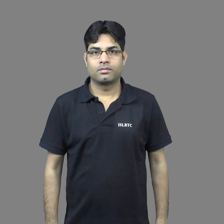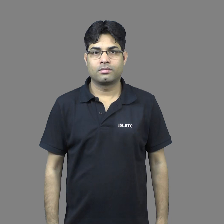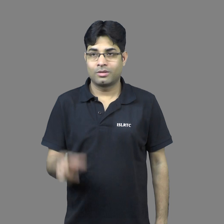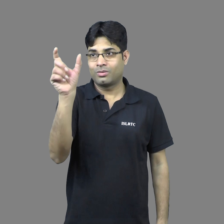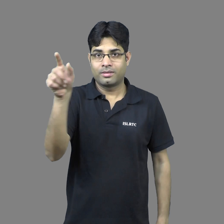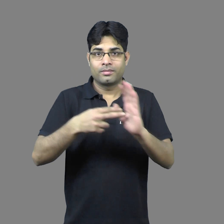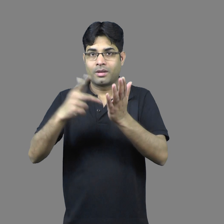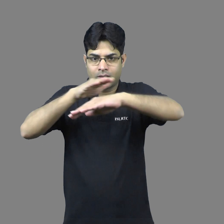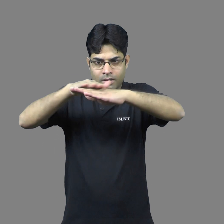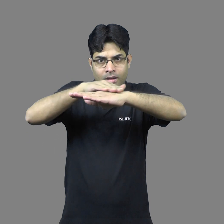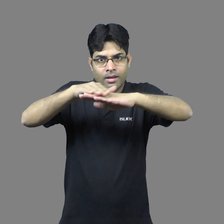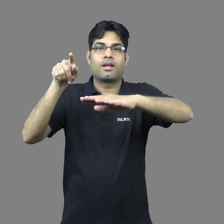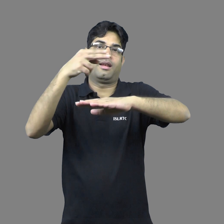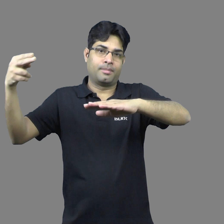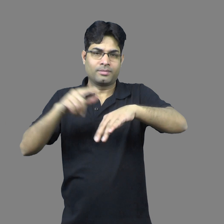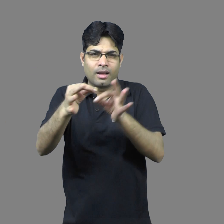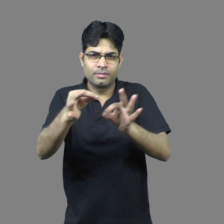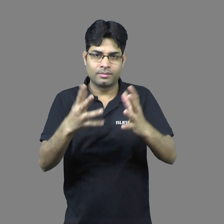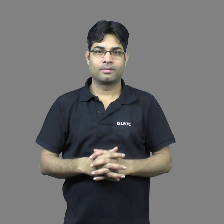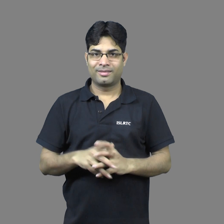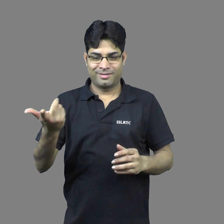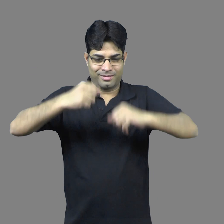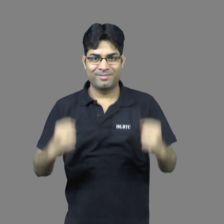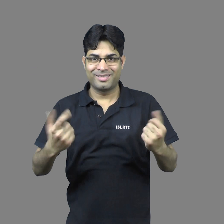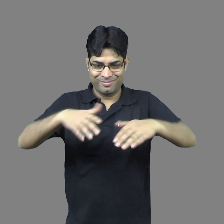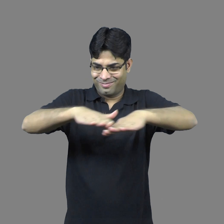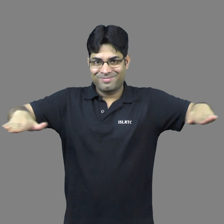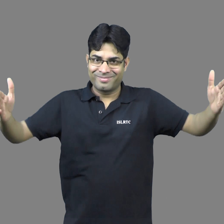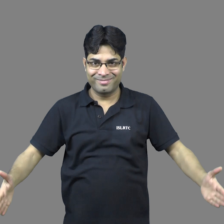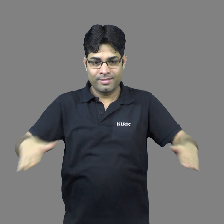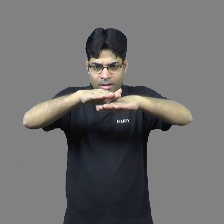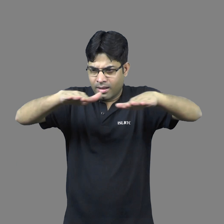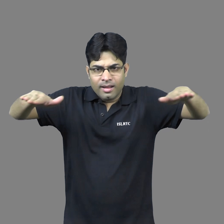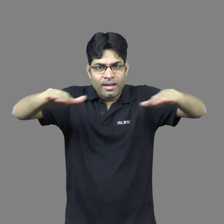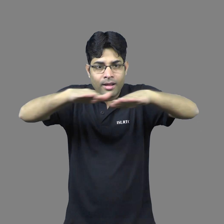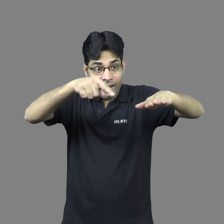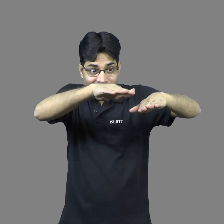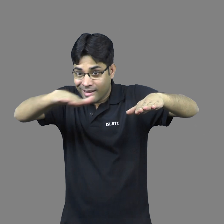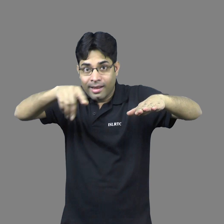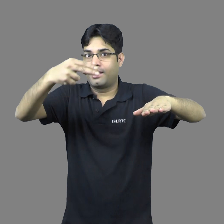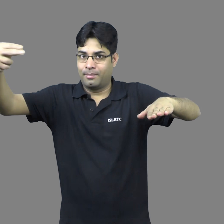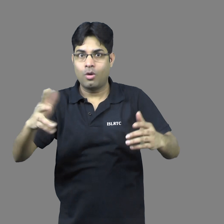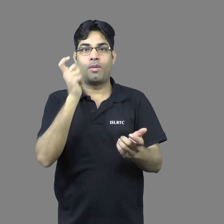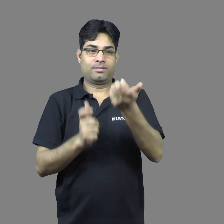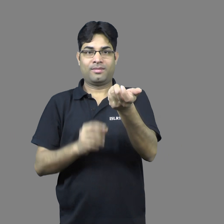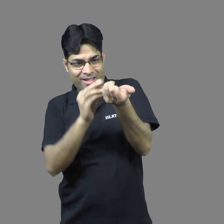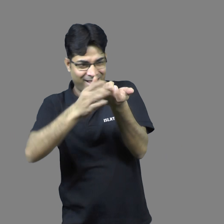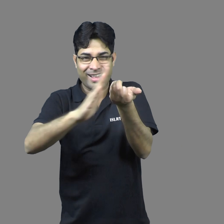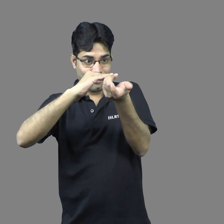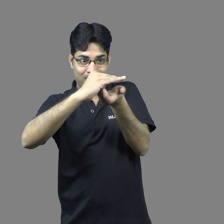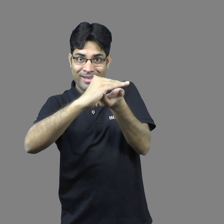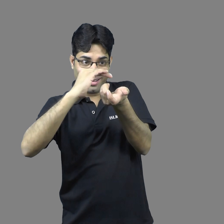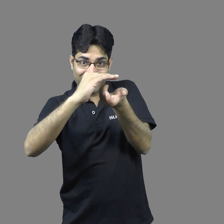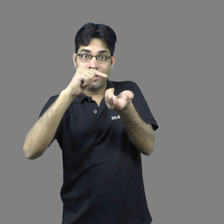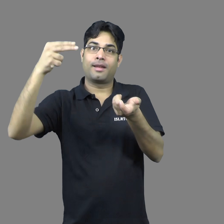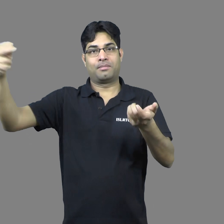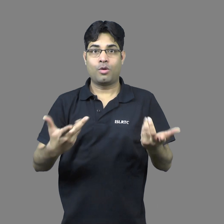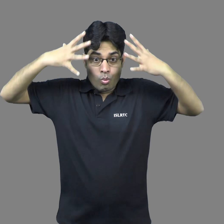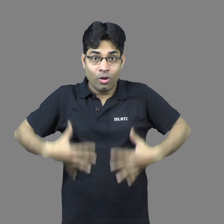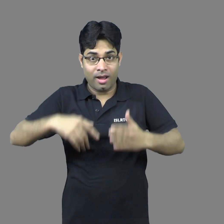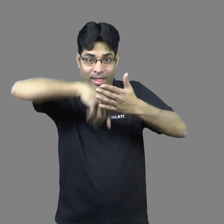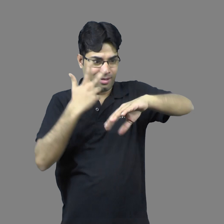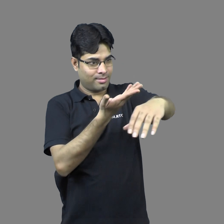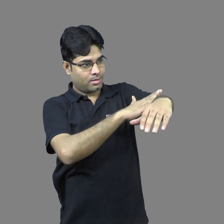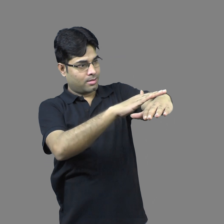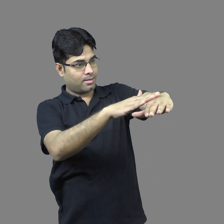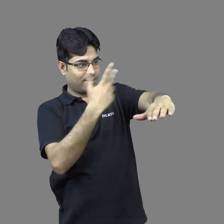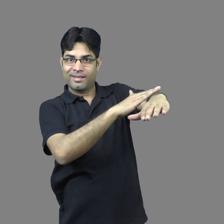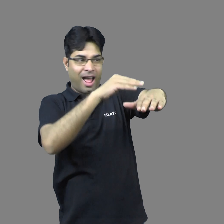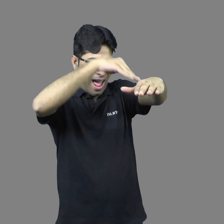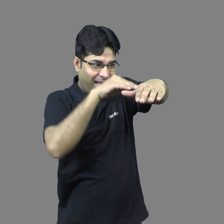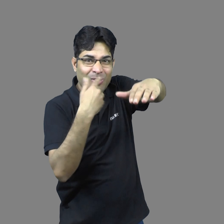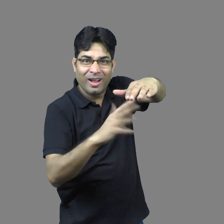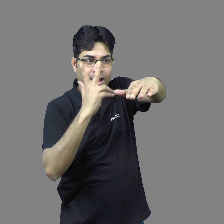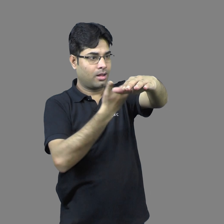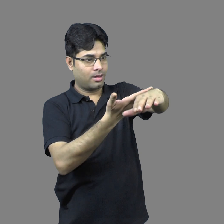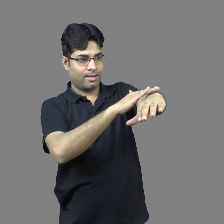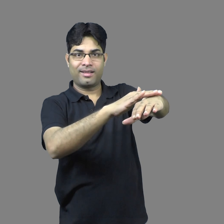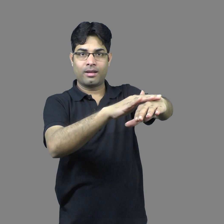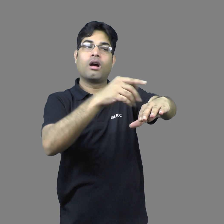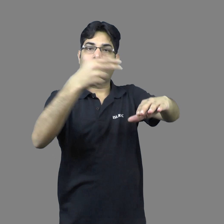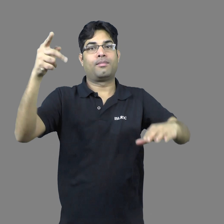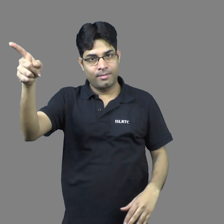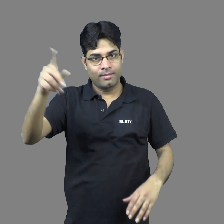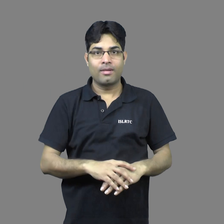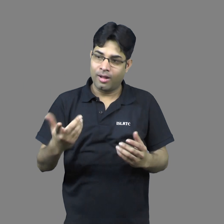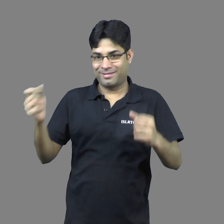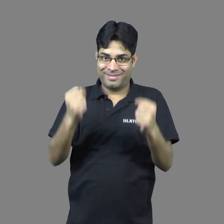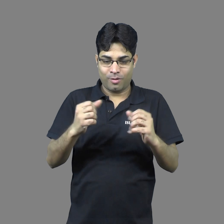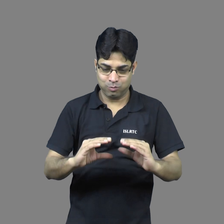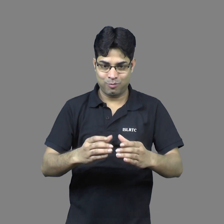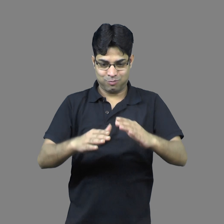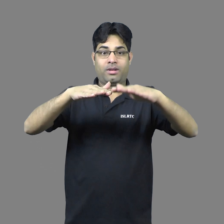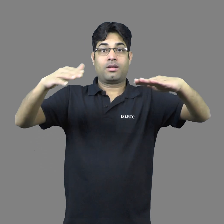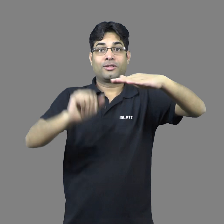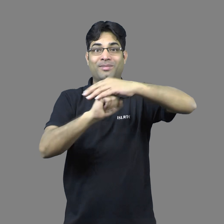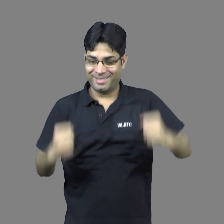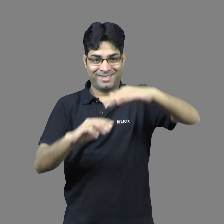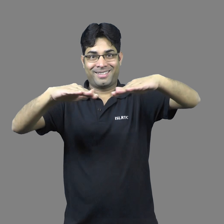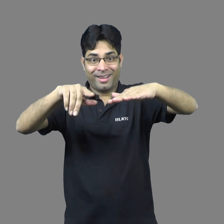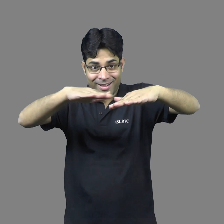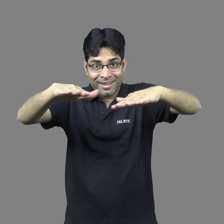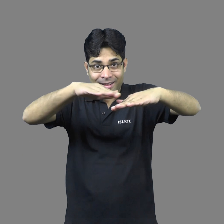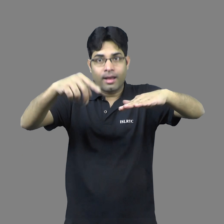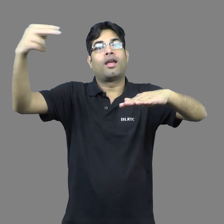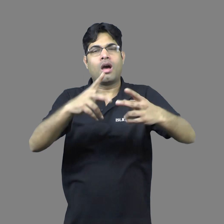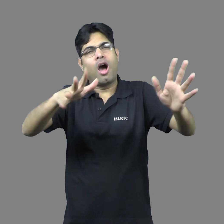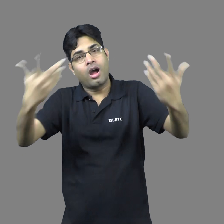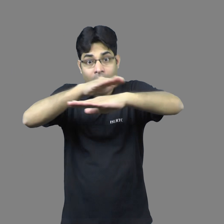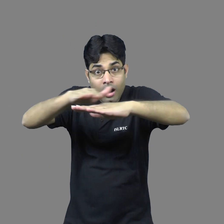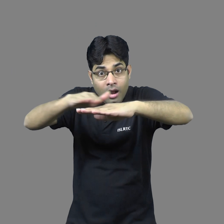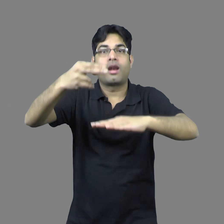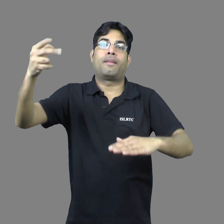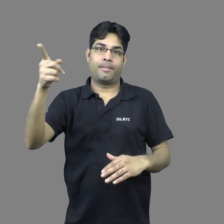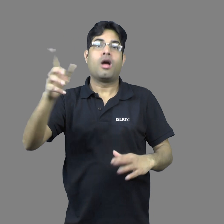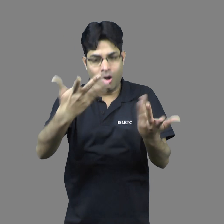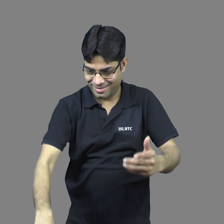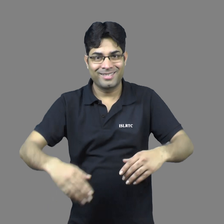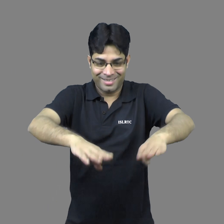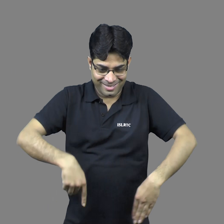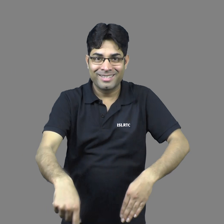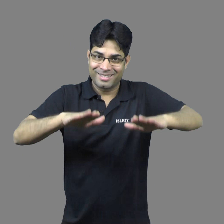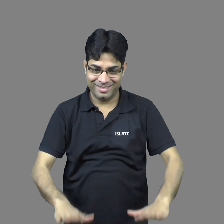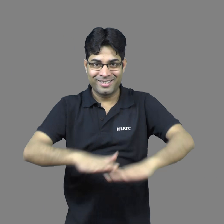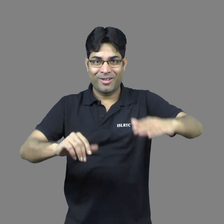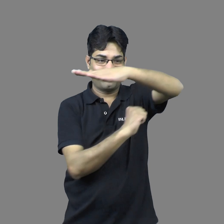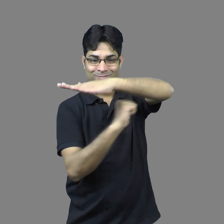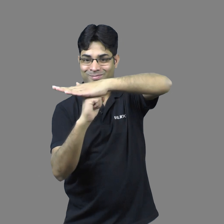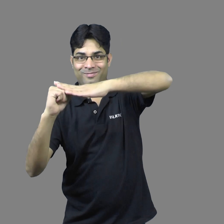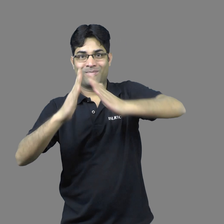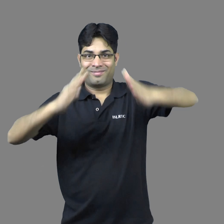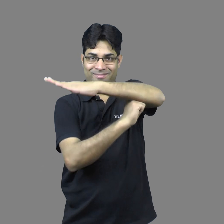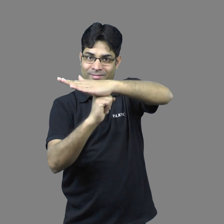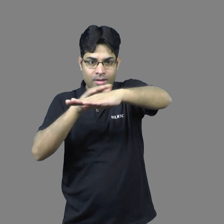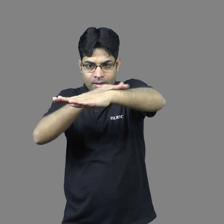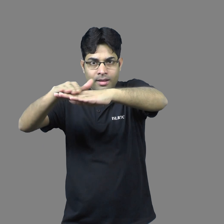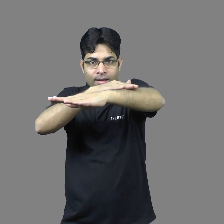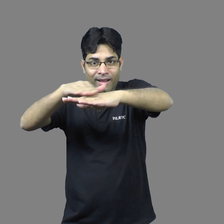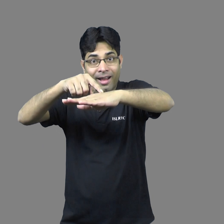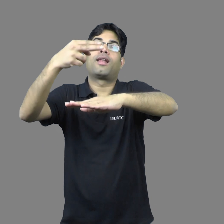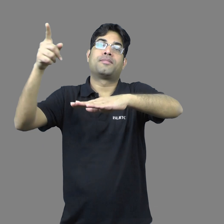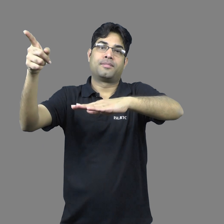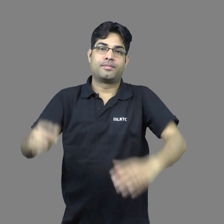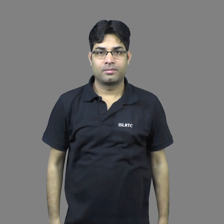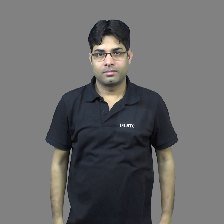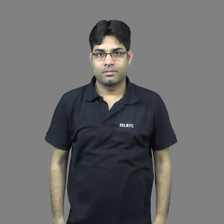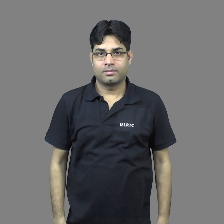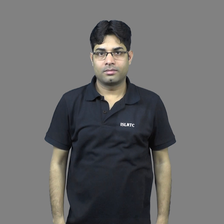Surface